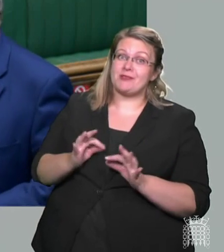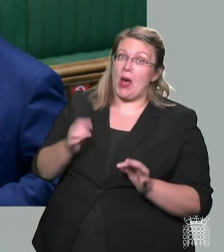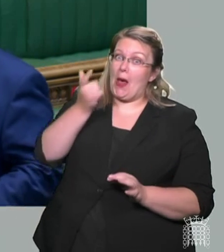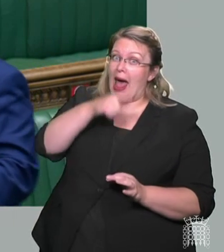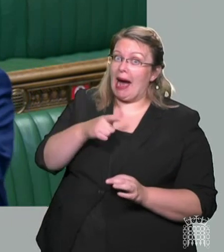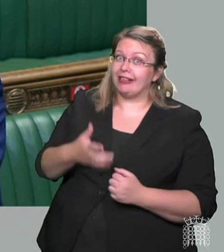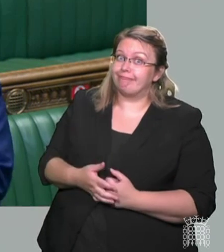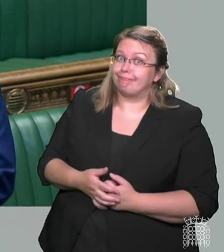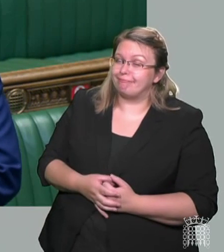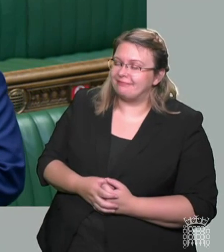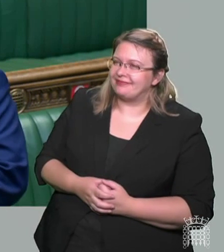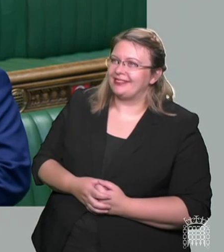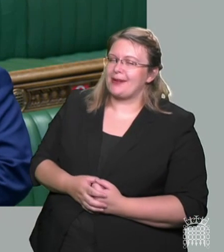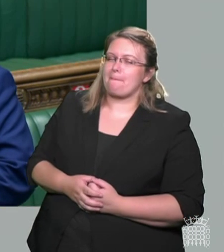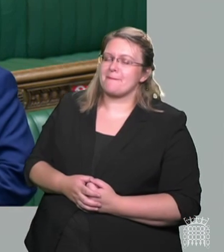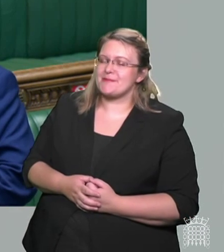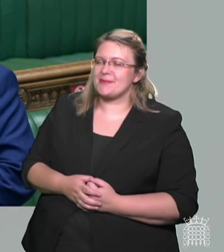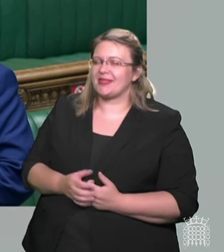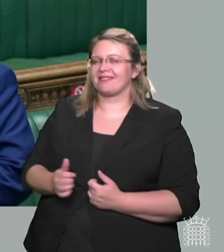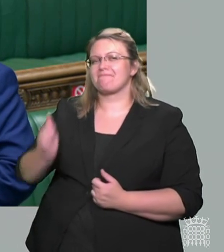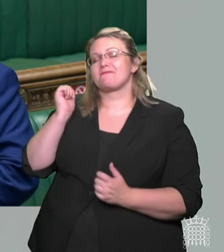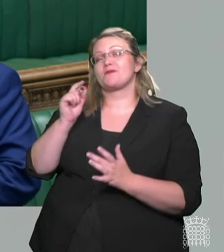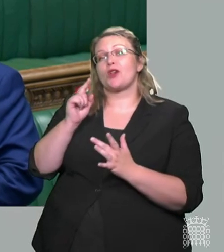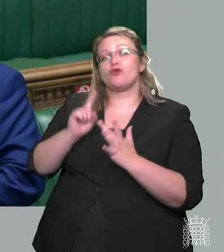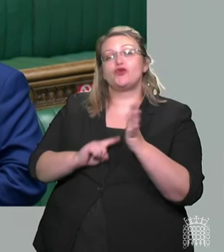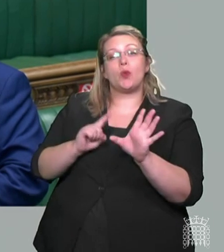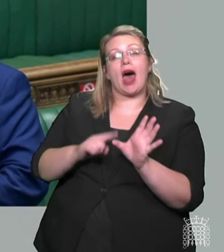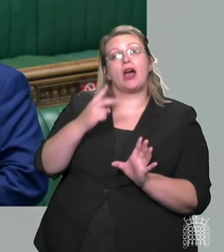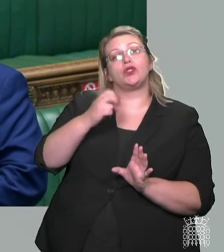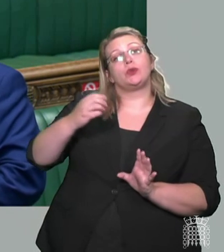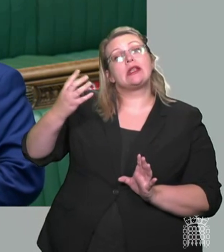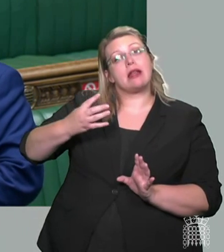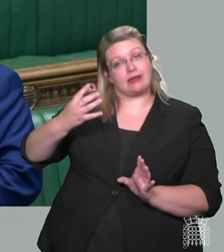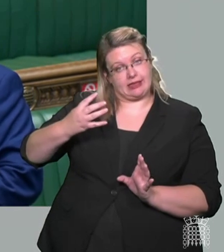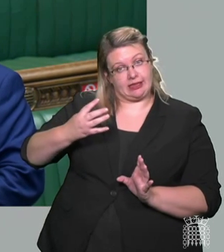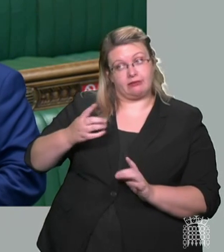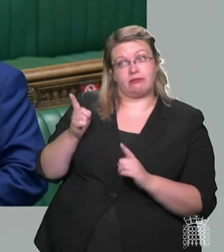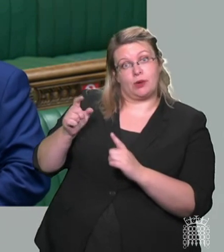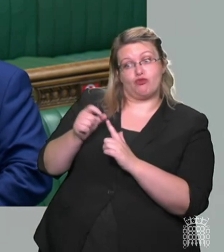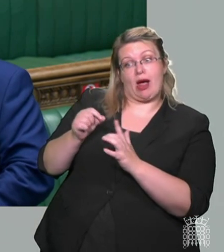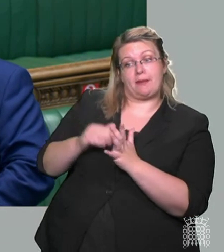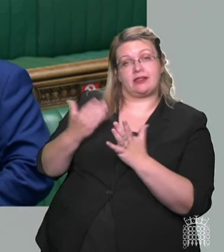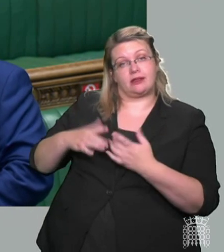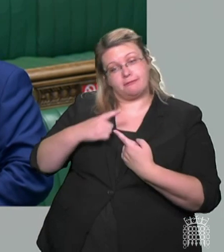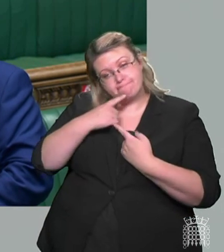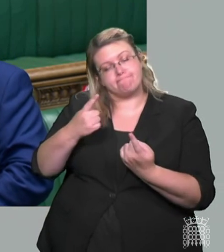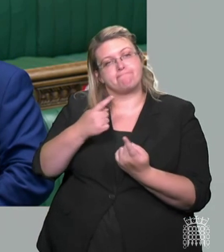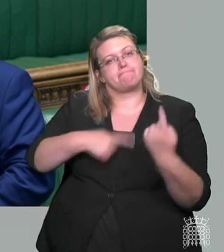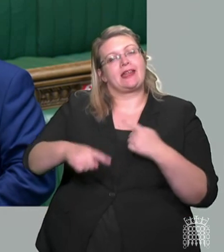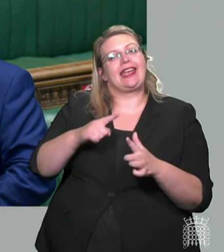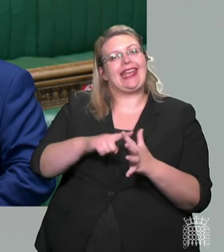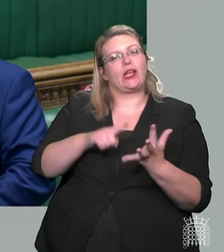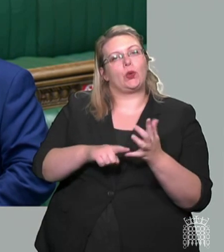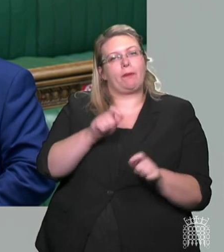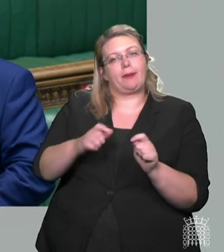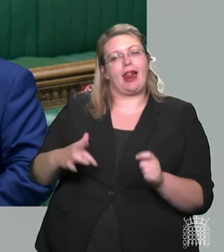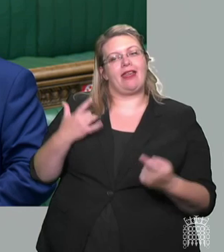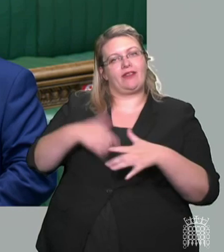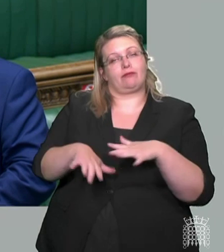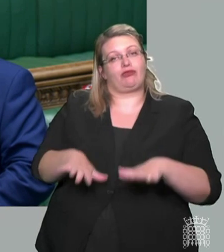In July 2019, the Prime Minister gave an unequivocal guarantee to EU nationals living in the UK.